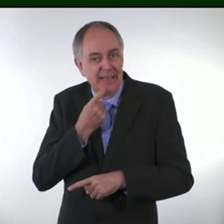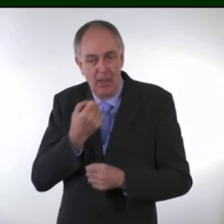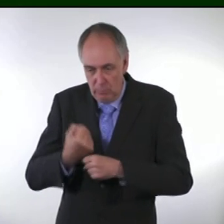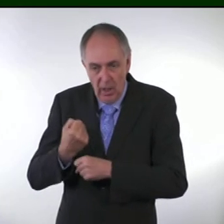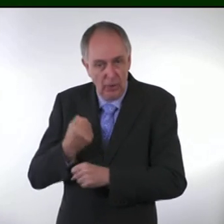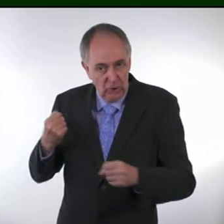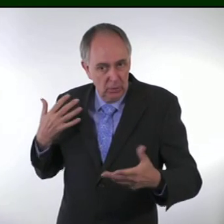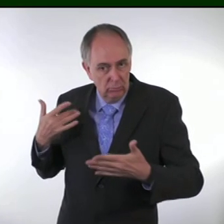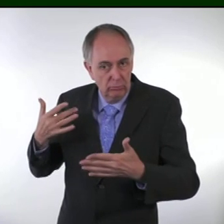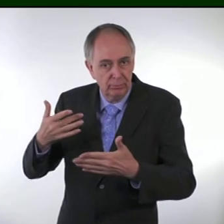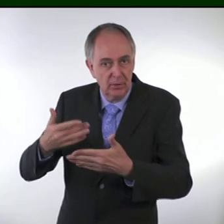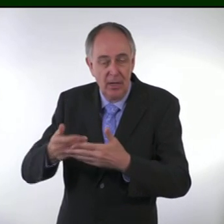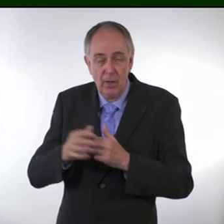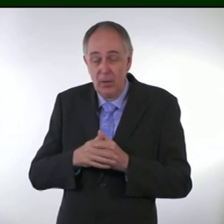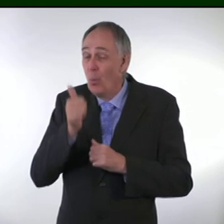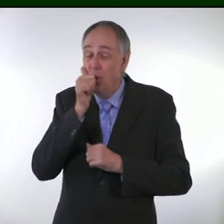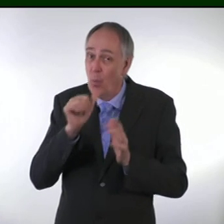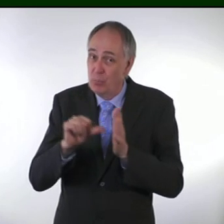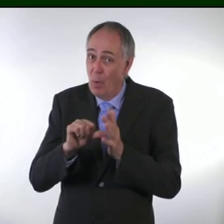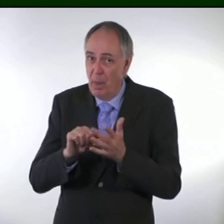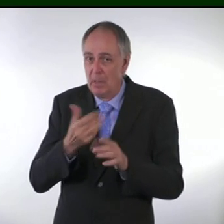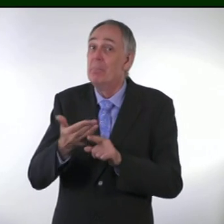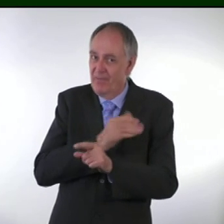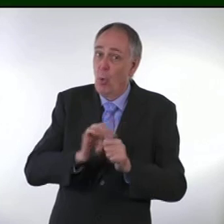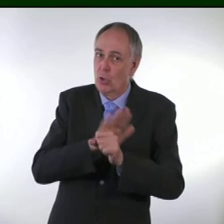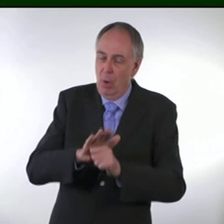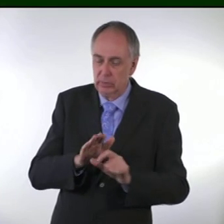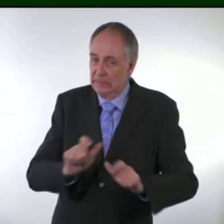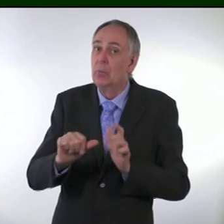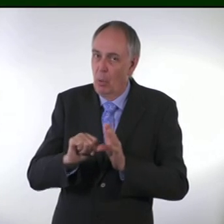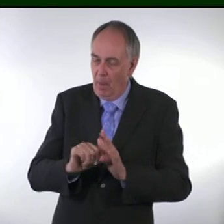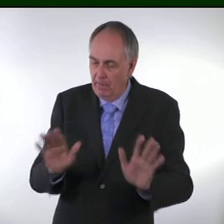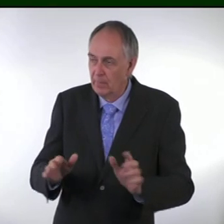Clearly it was always facing difficulties, even before corona struck.